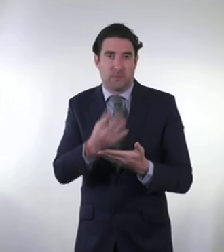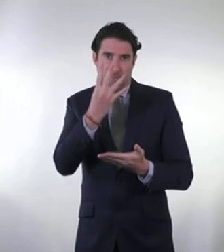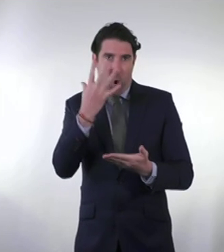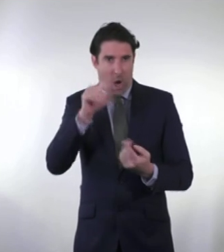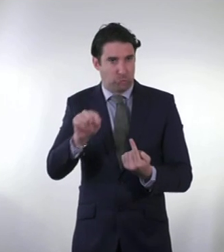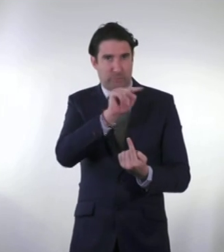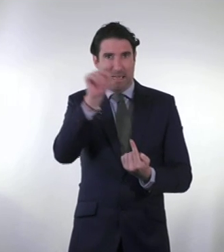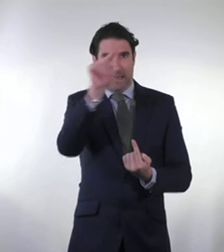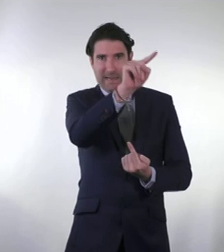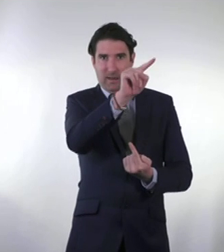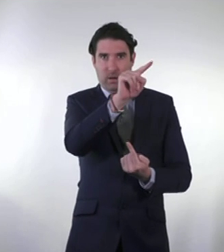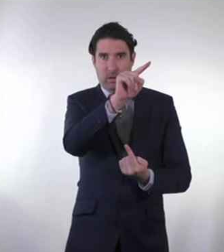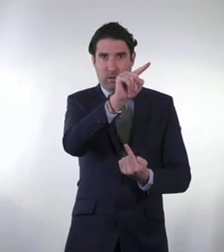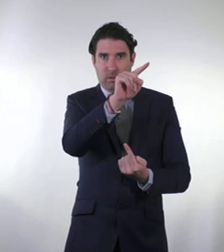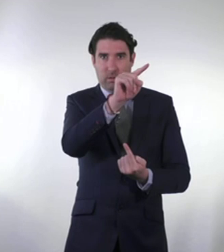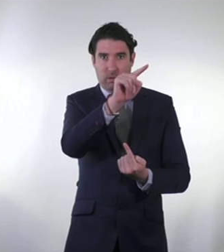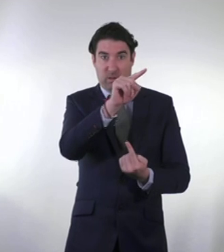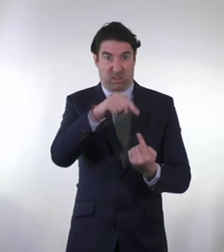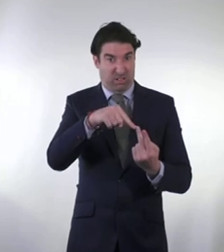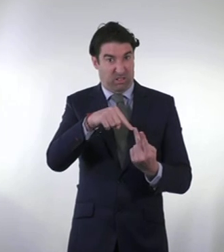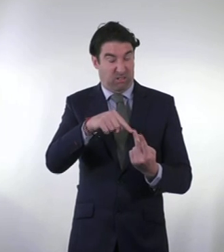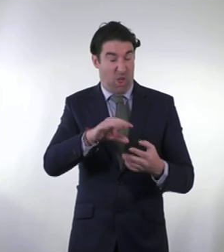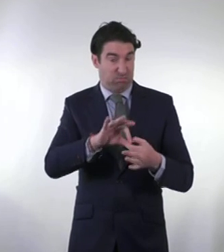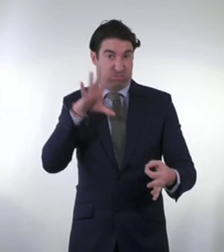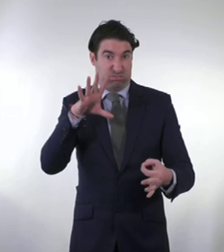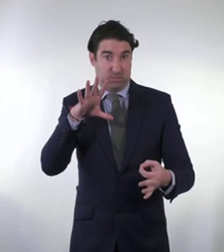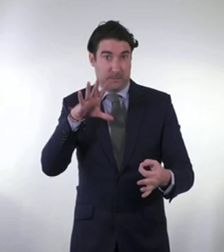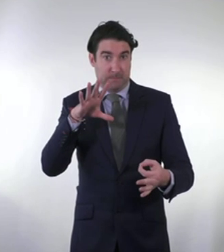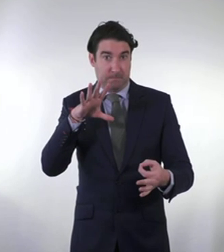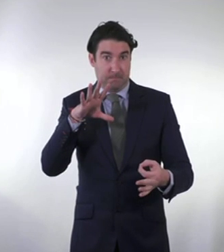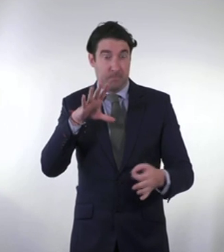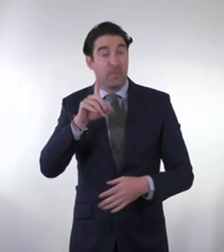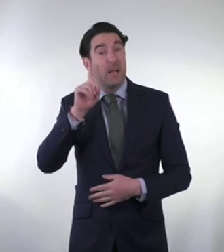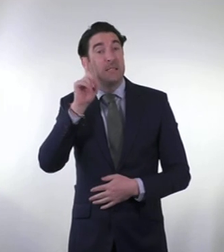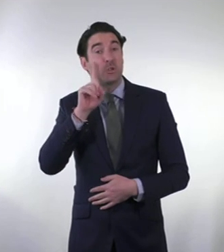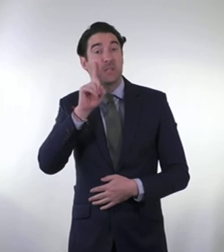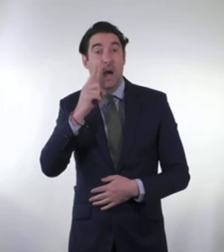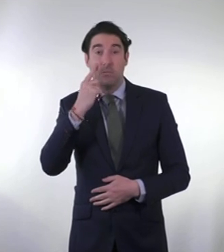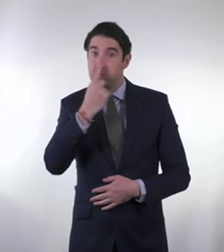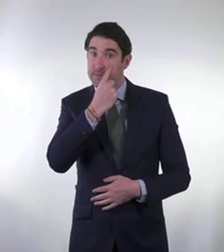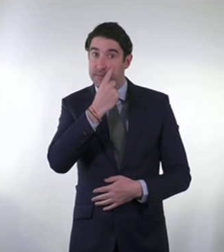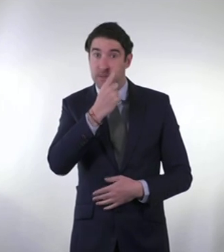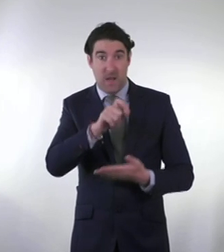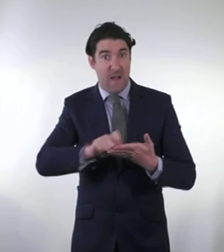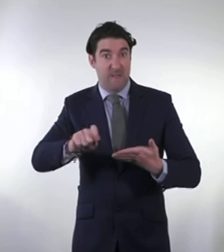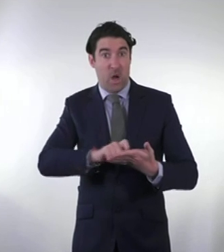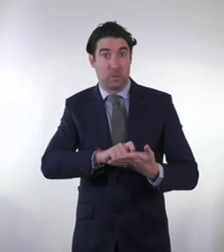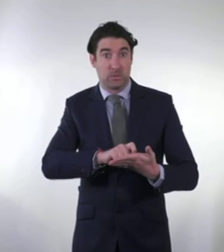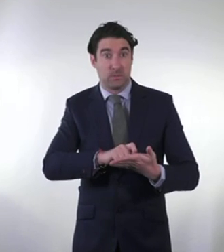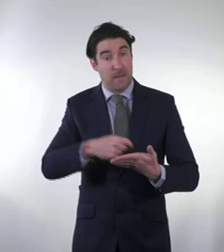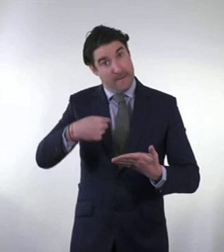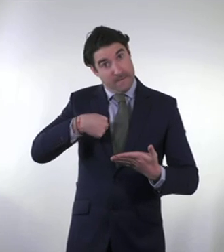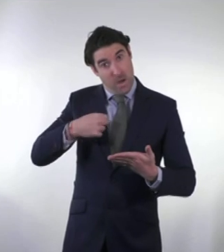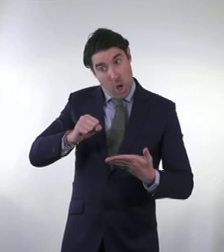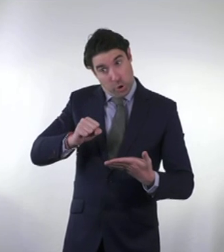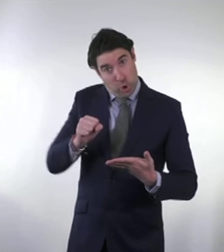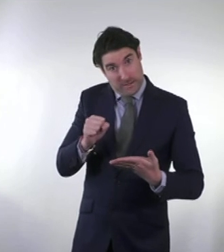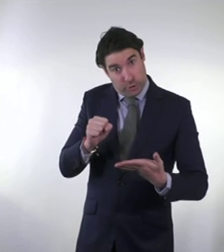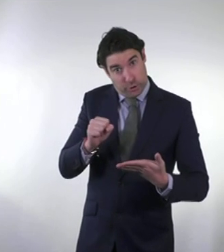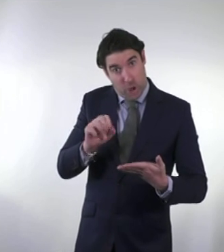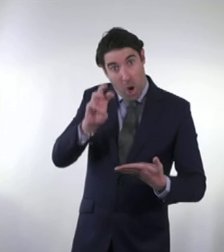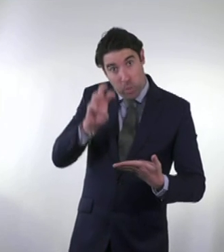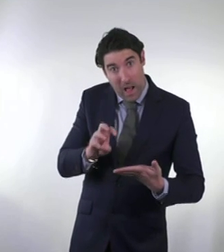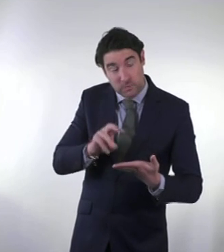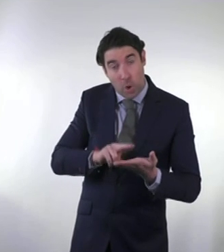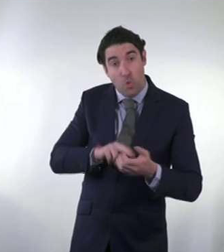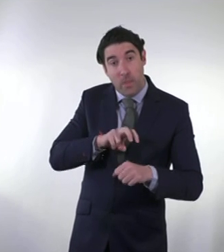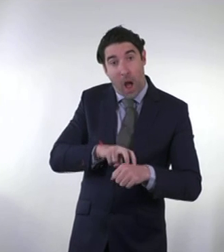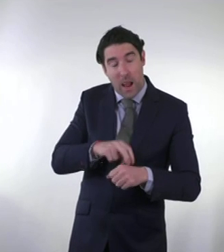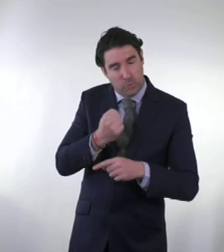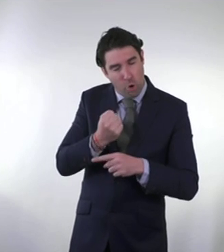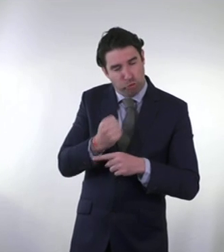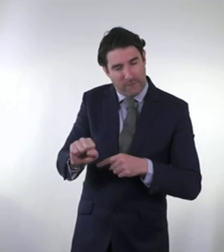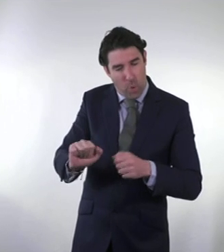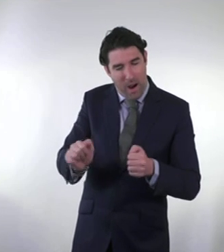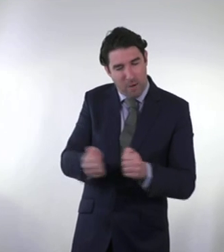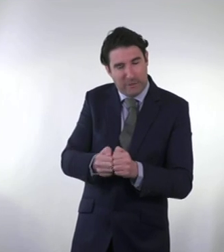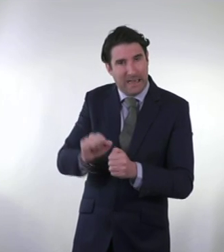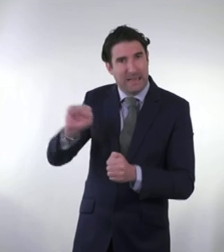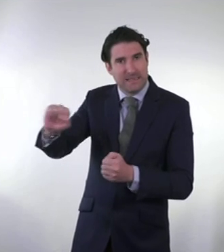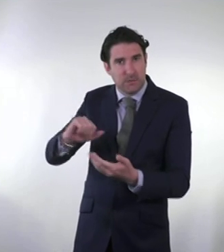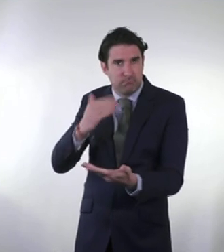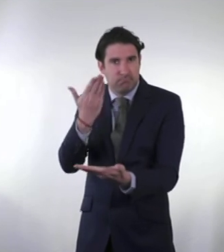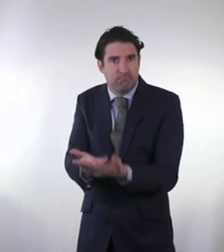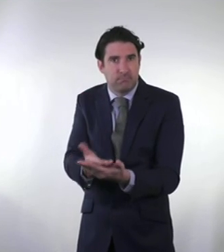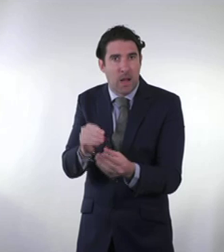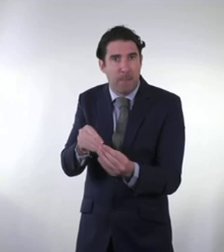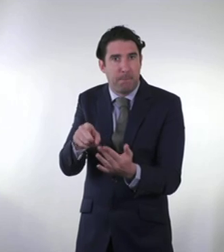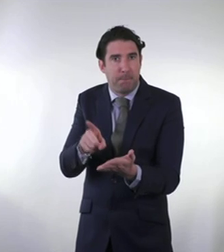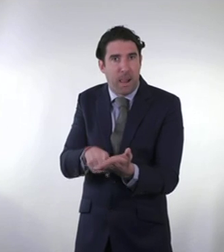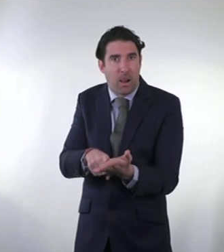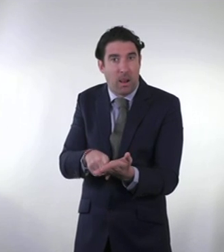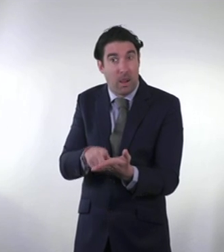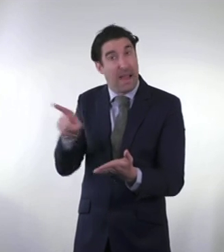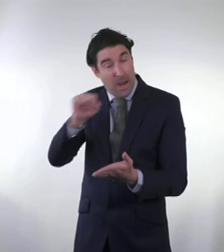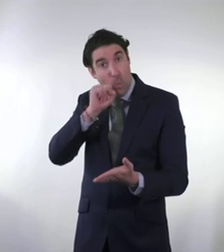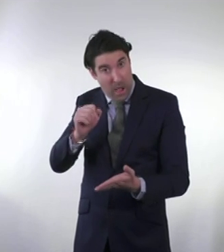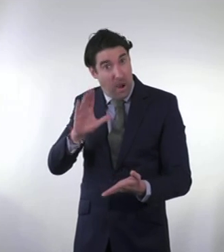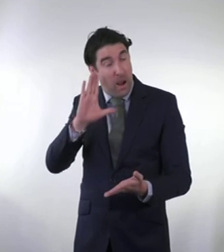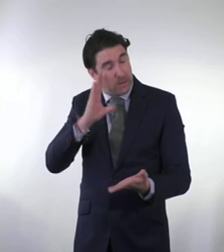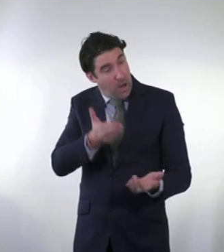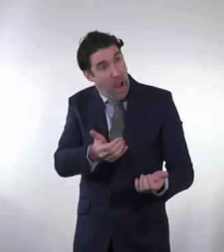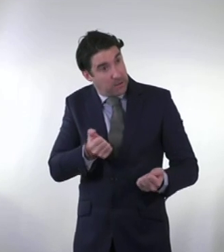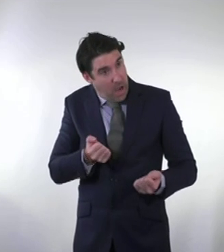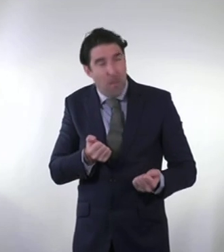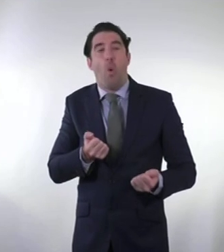Last night was a defining moment. If the attack on devolution fails to gain the consent of the devolved Parliaments in Wales, Northern Ireland and Scotland, will the Prime Minister withdraw the legislation, or will he force it through against our wishes?